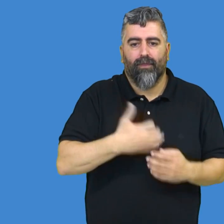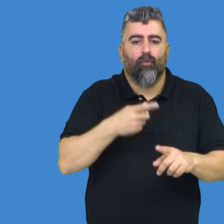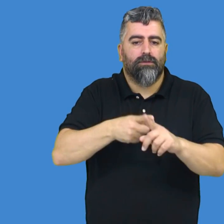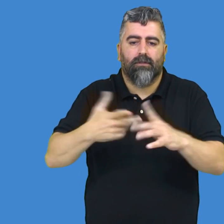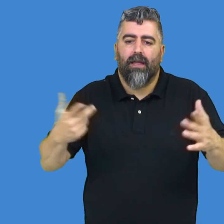usar